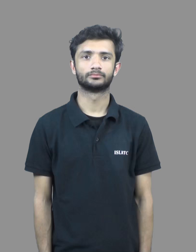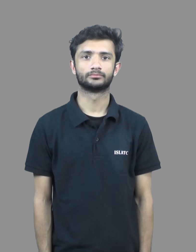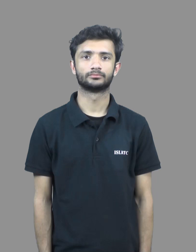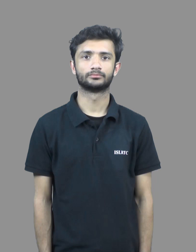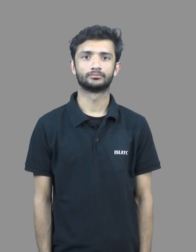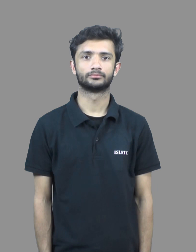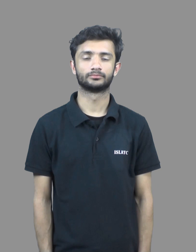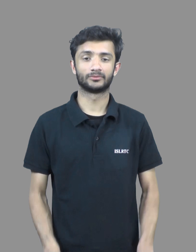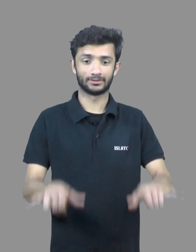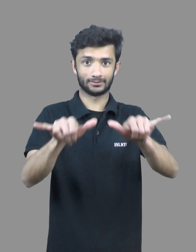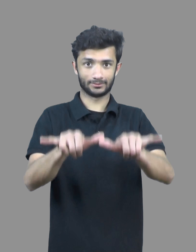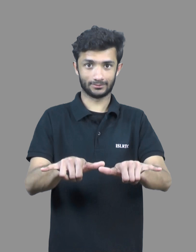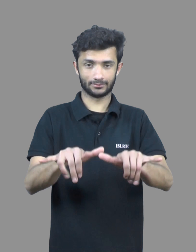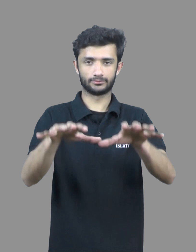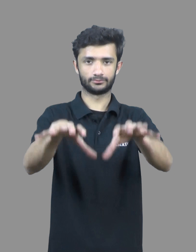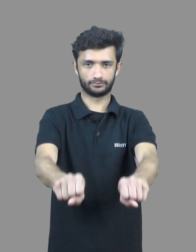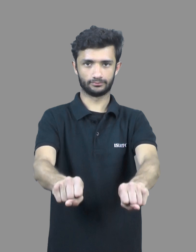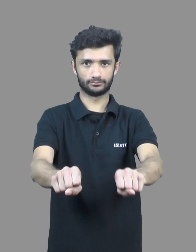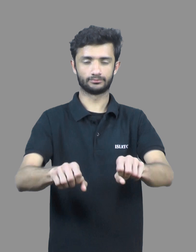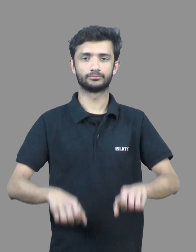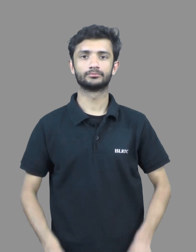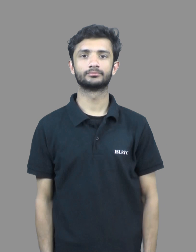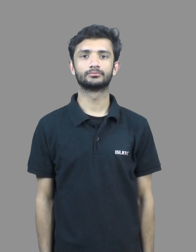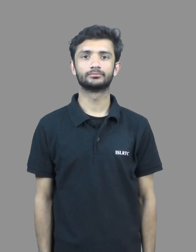Land